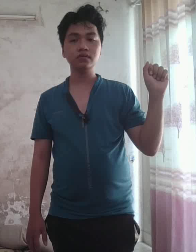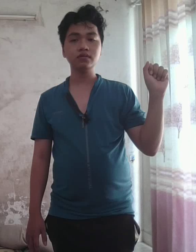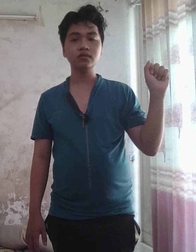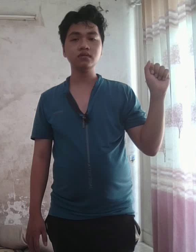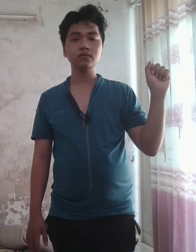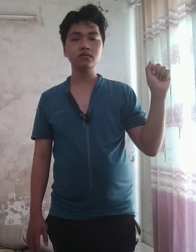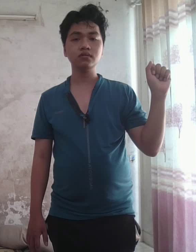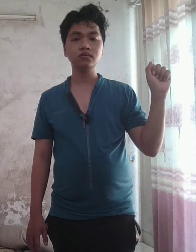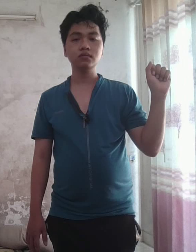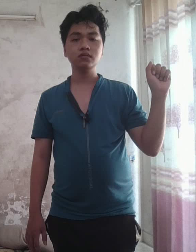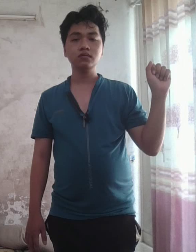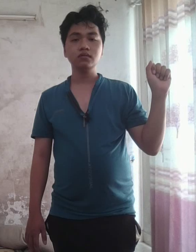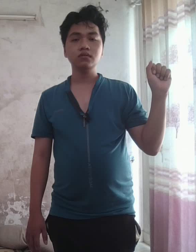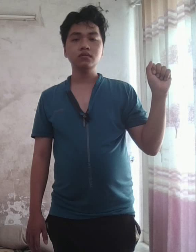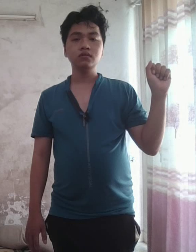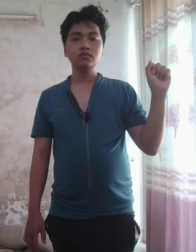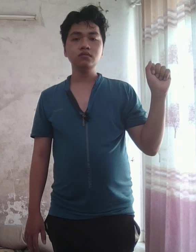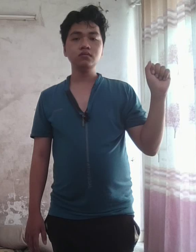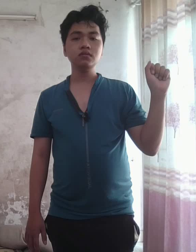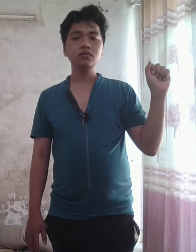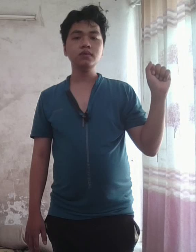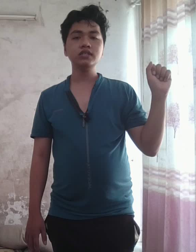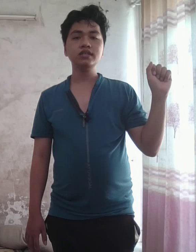a